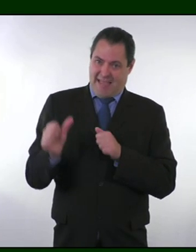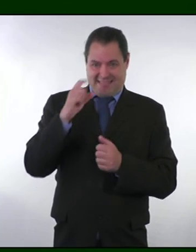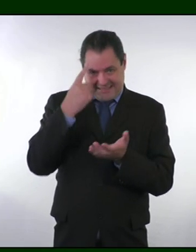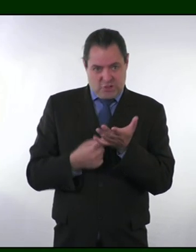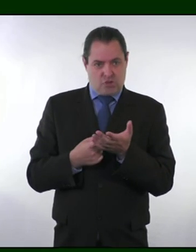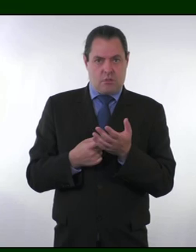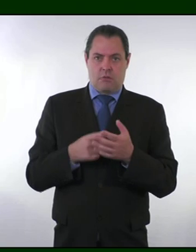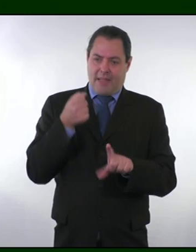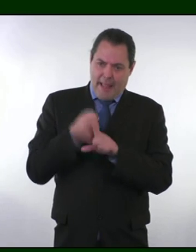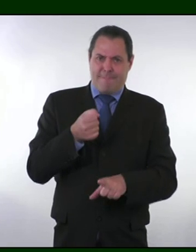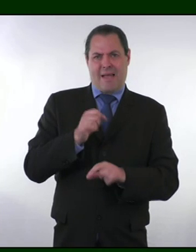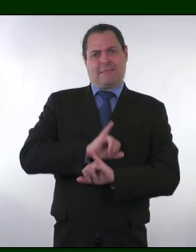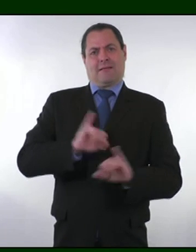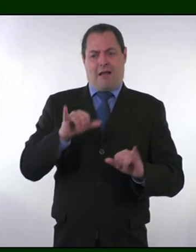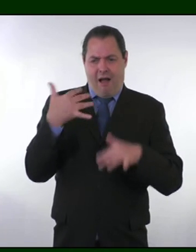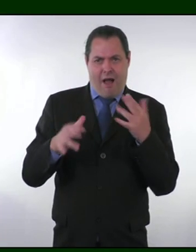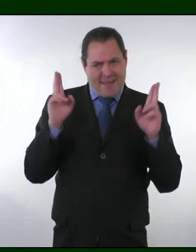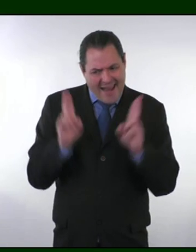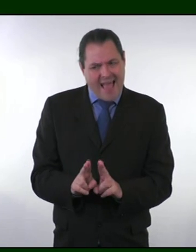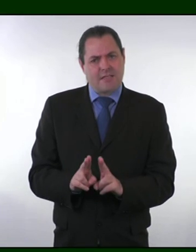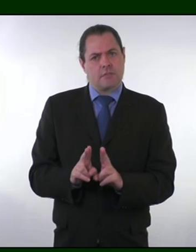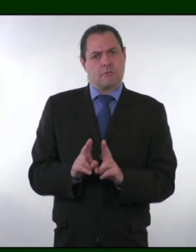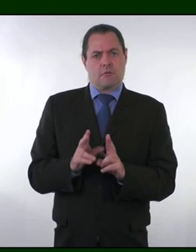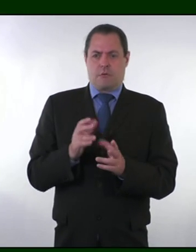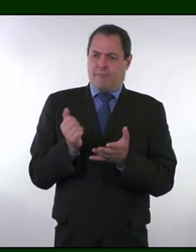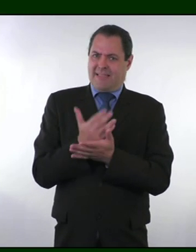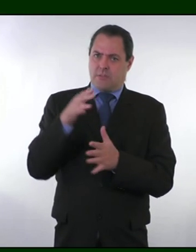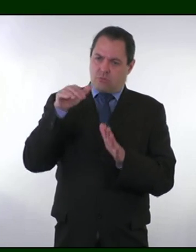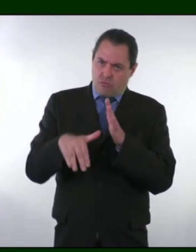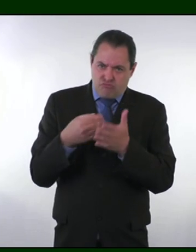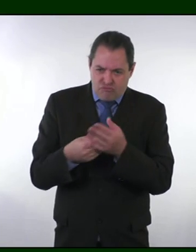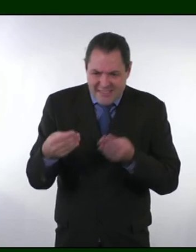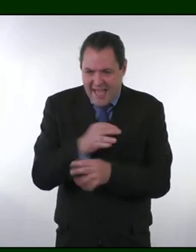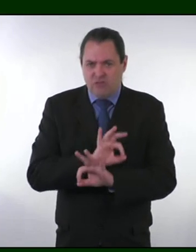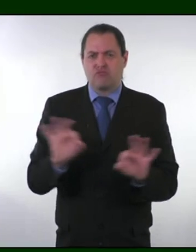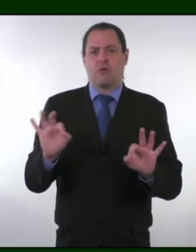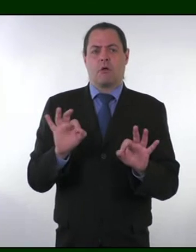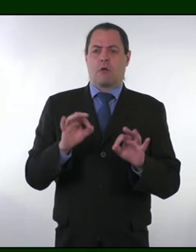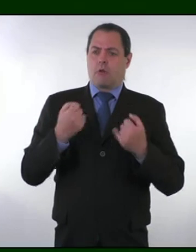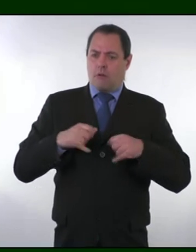during the pandemic and the recession through the reintroduction of proper online democracy.